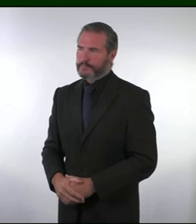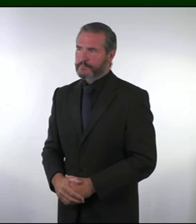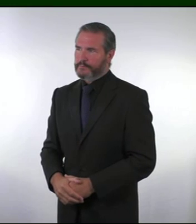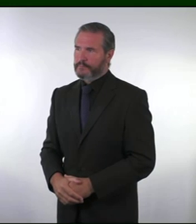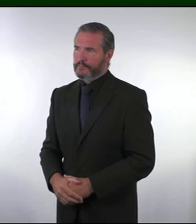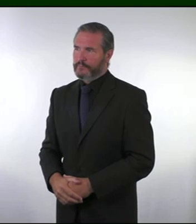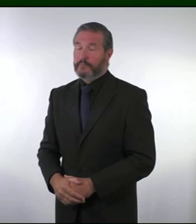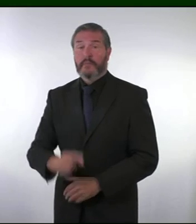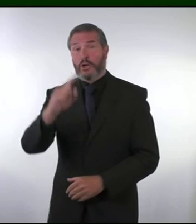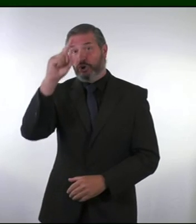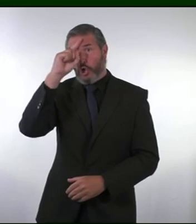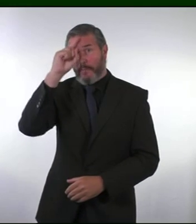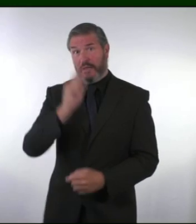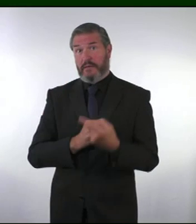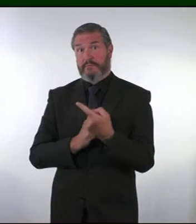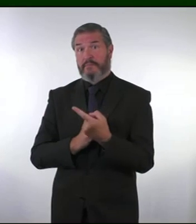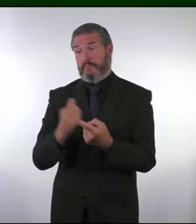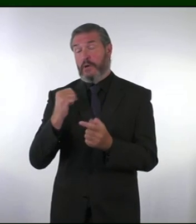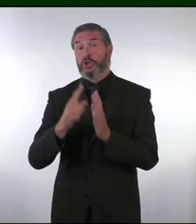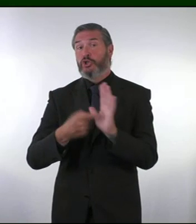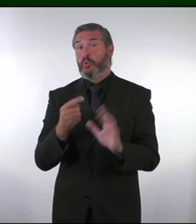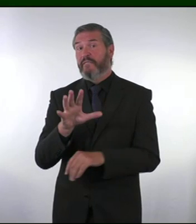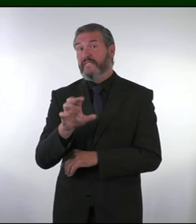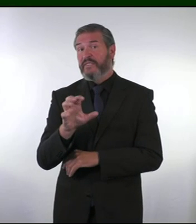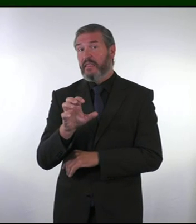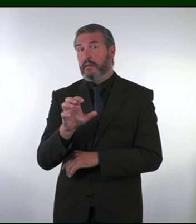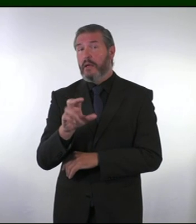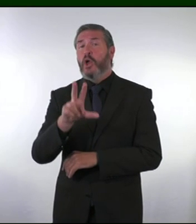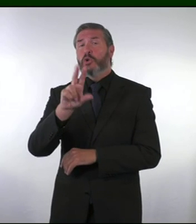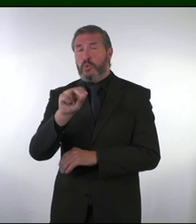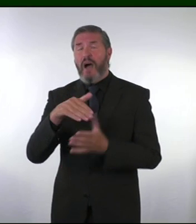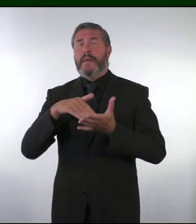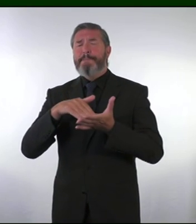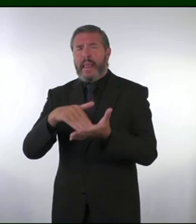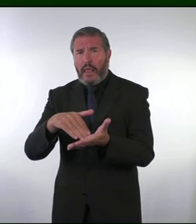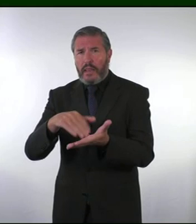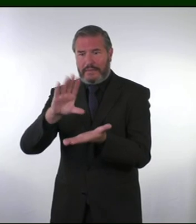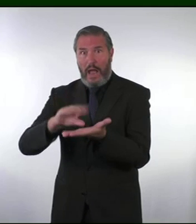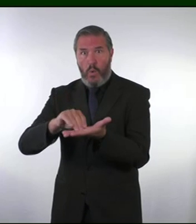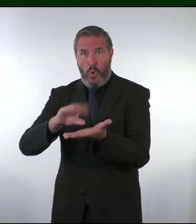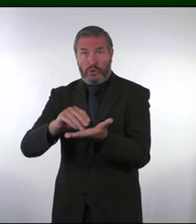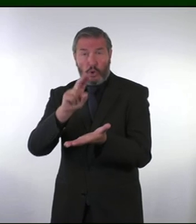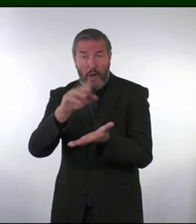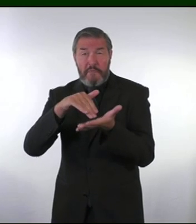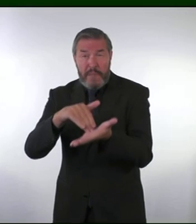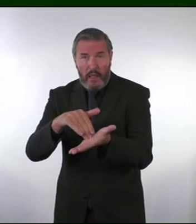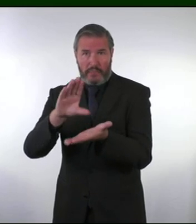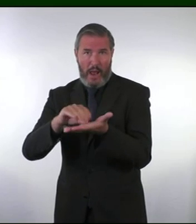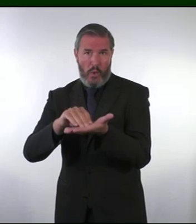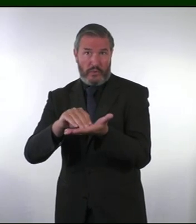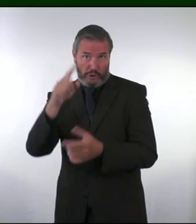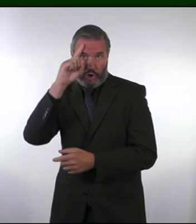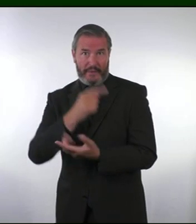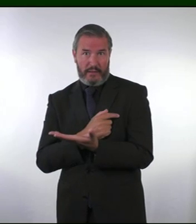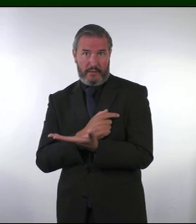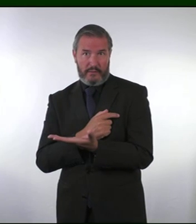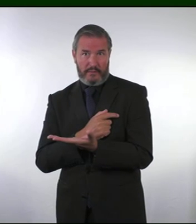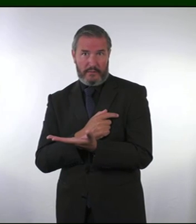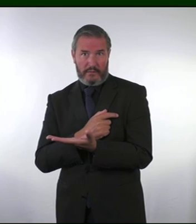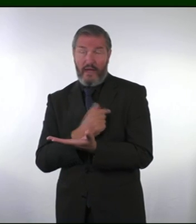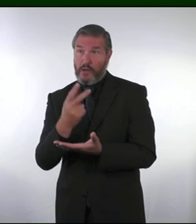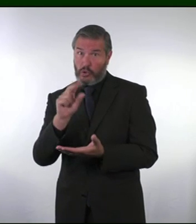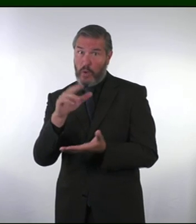Germany. It had its app working on 15 June and it has had 12 million downloads—I checked that overnight.